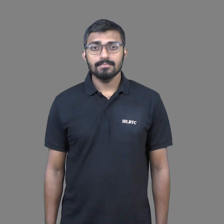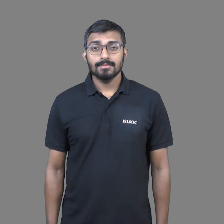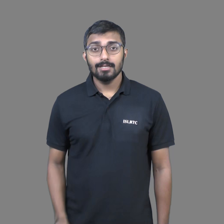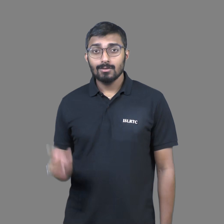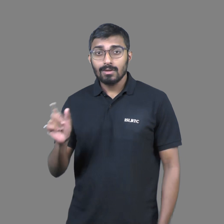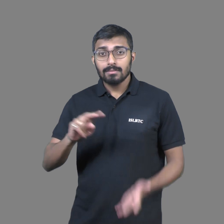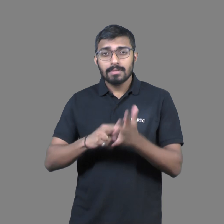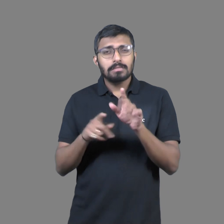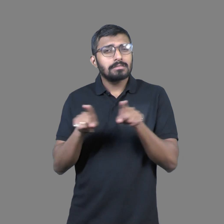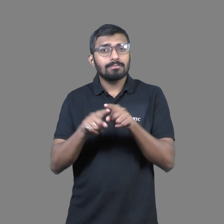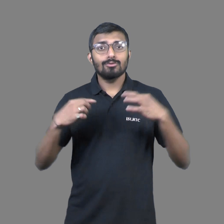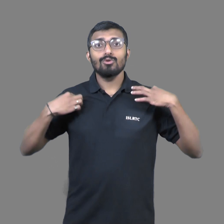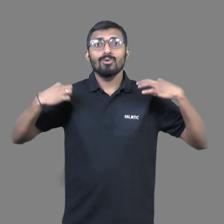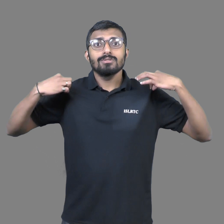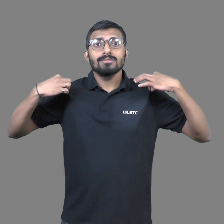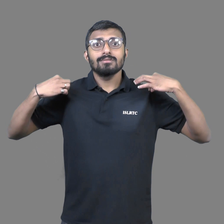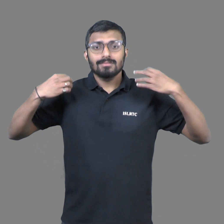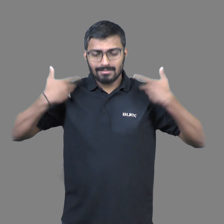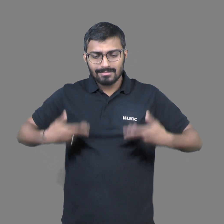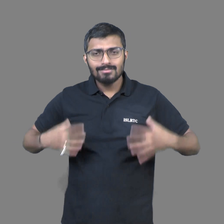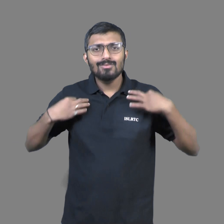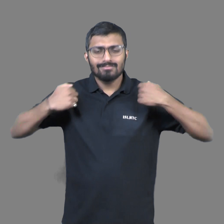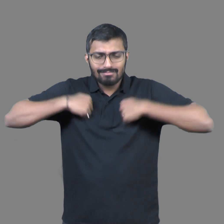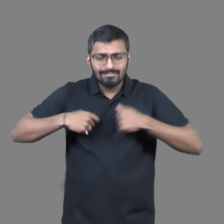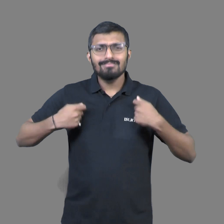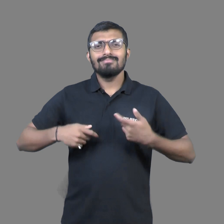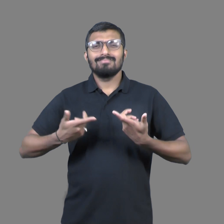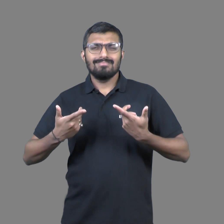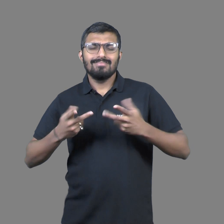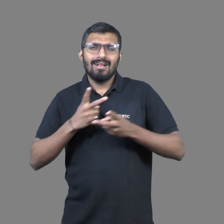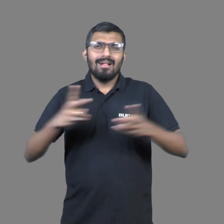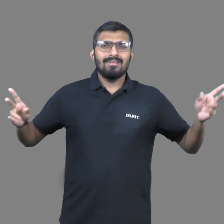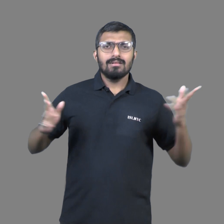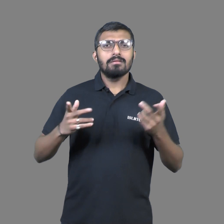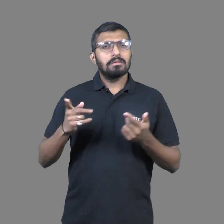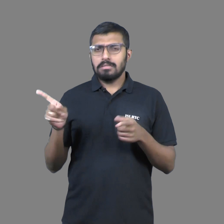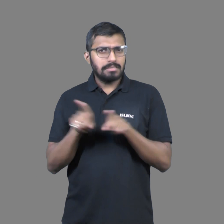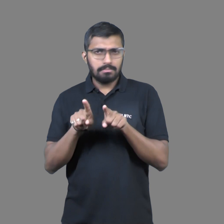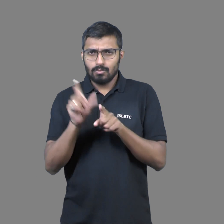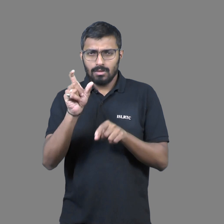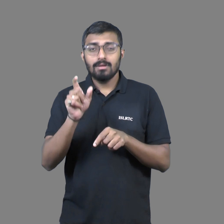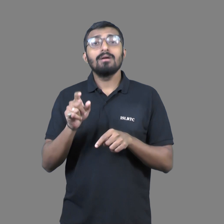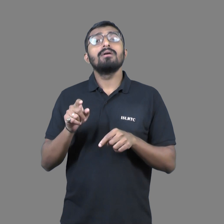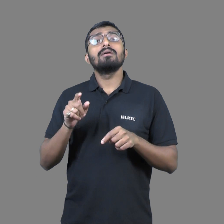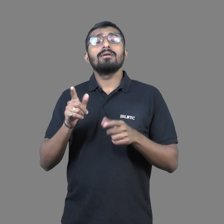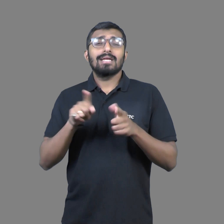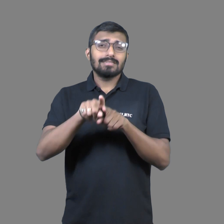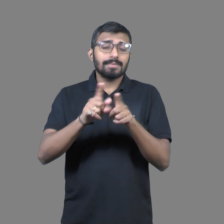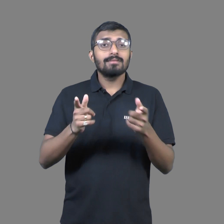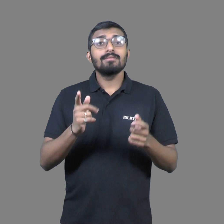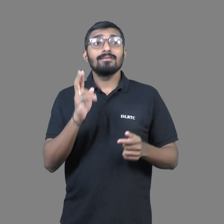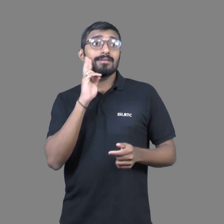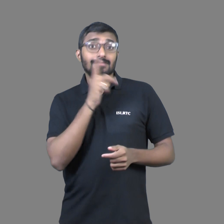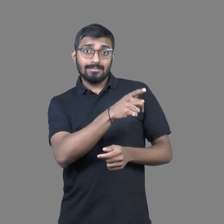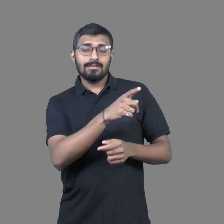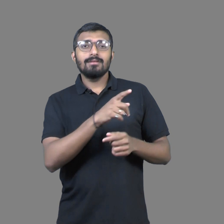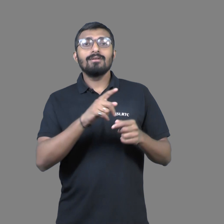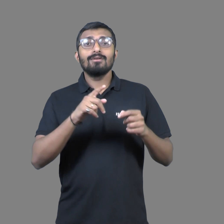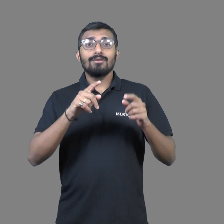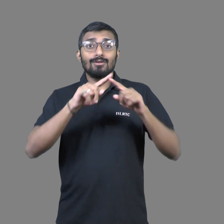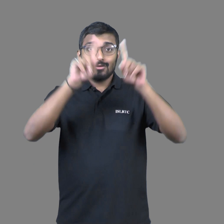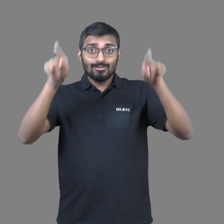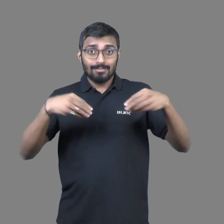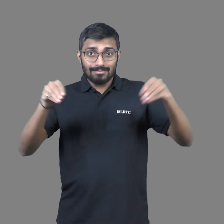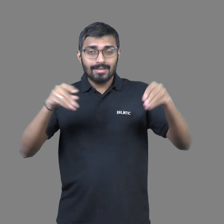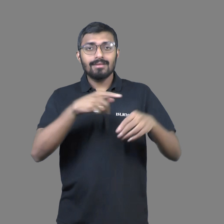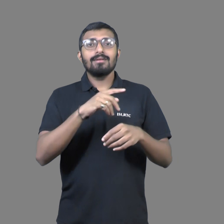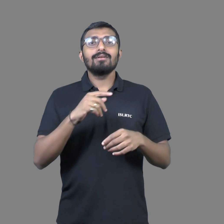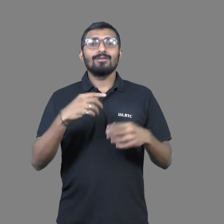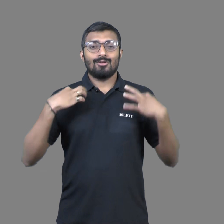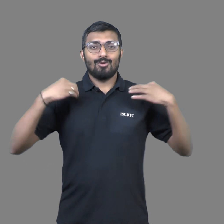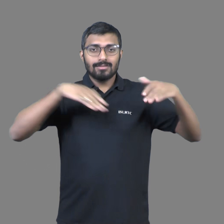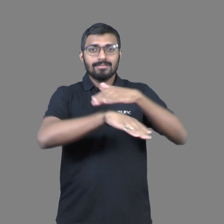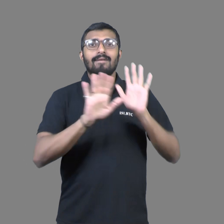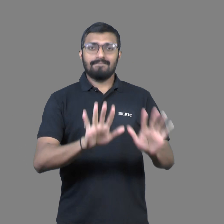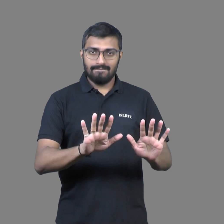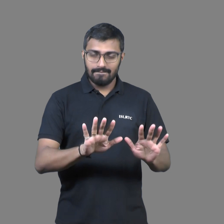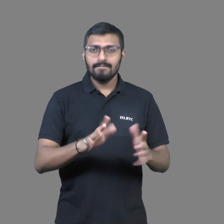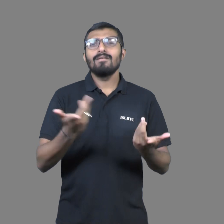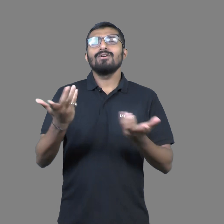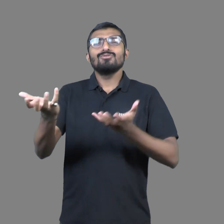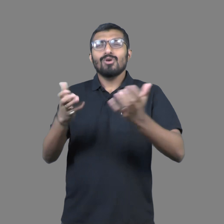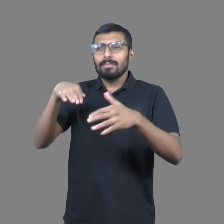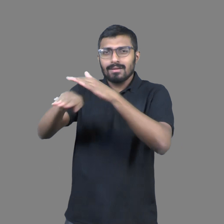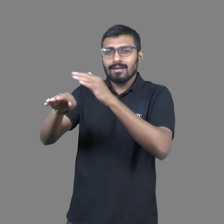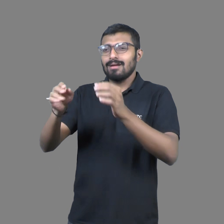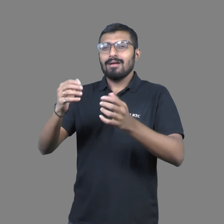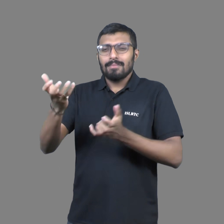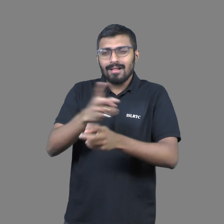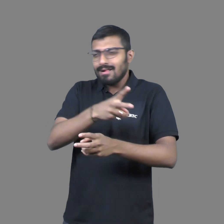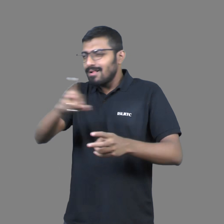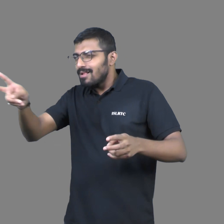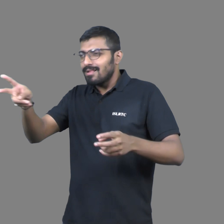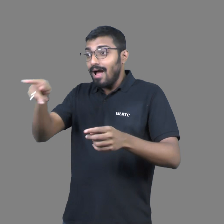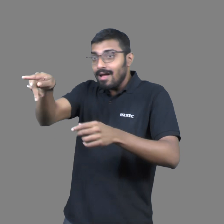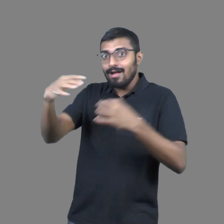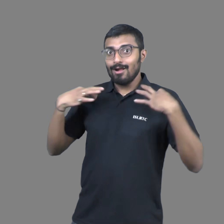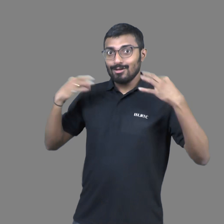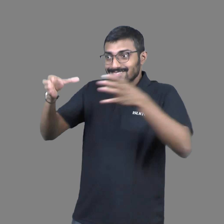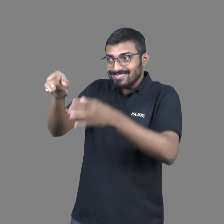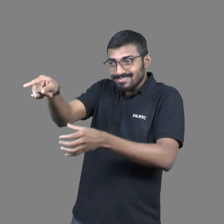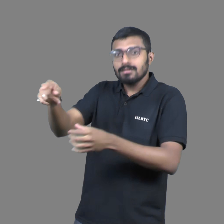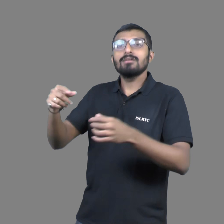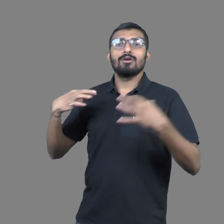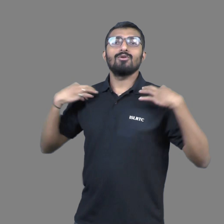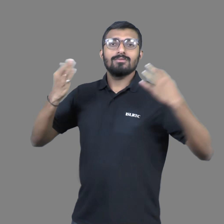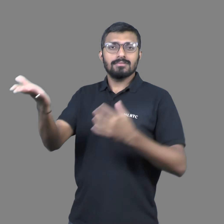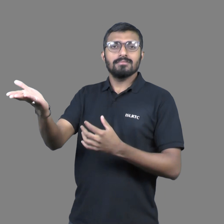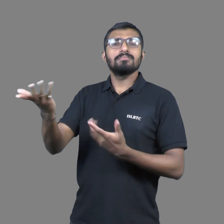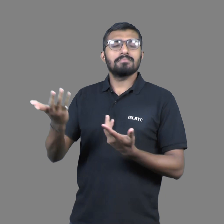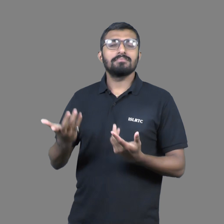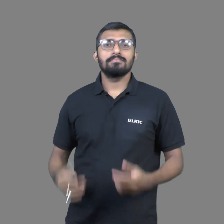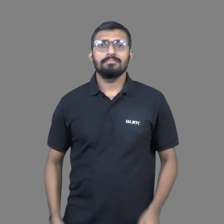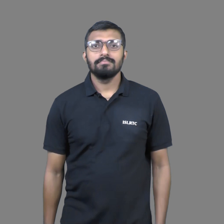Apparel Garment